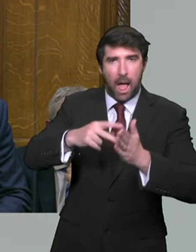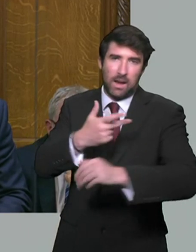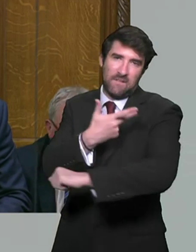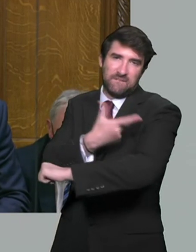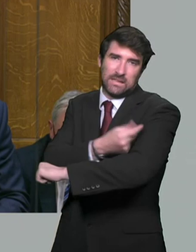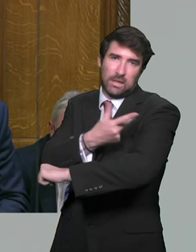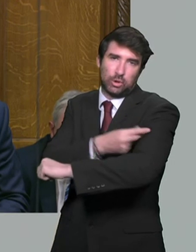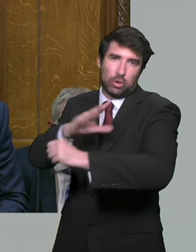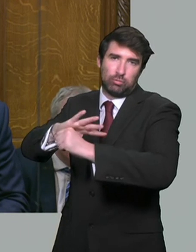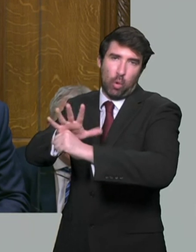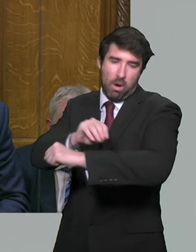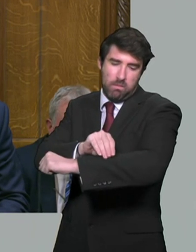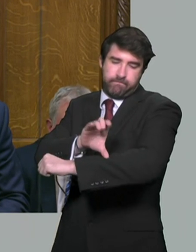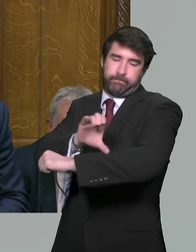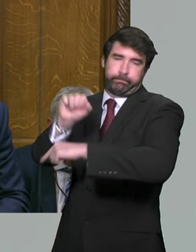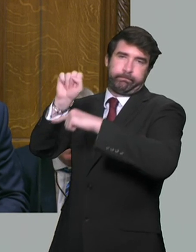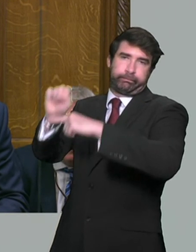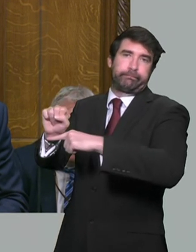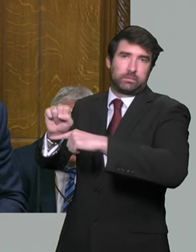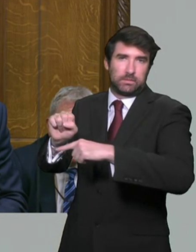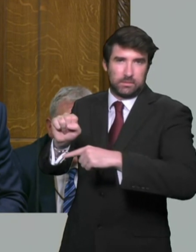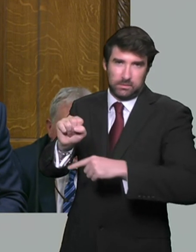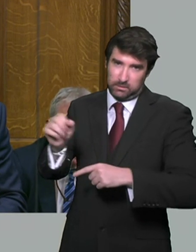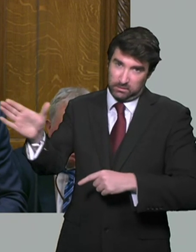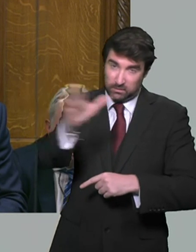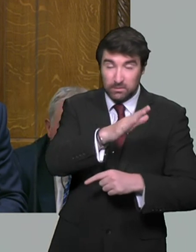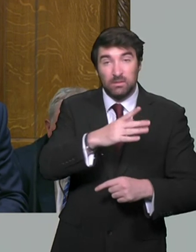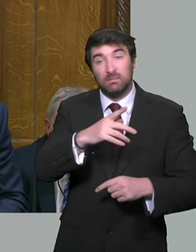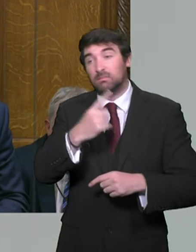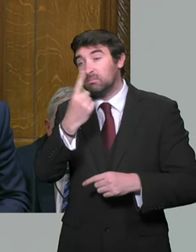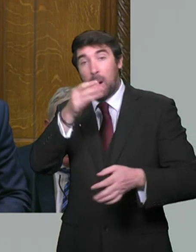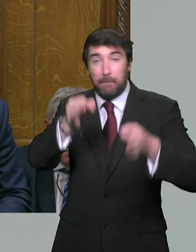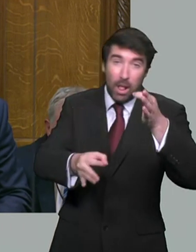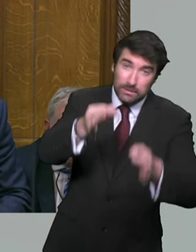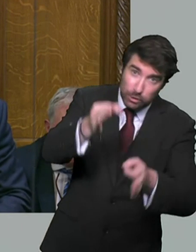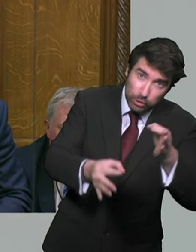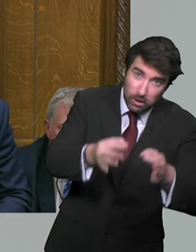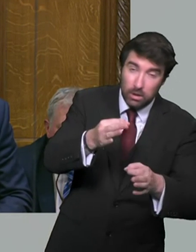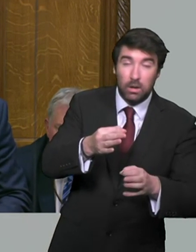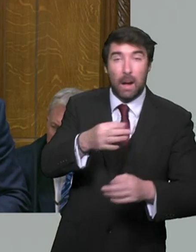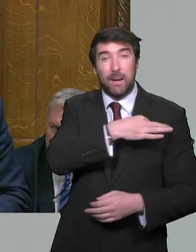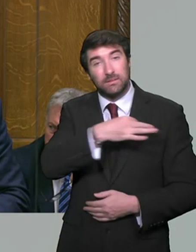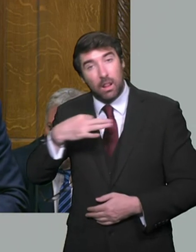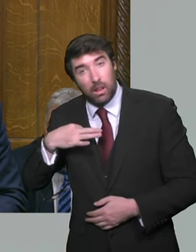If I may, I should like to make particular mention of the Order of St John—St John Ambulance—of which I have the honour to be an honorary commander.